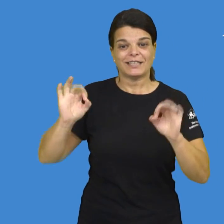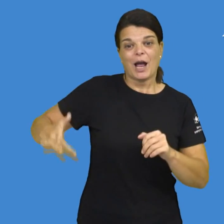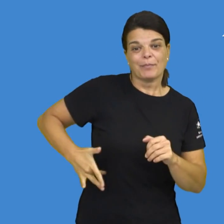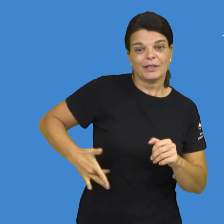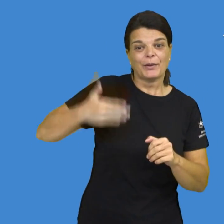hígado